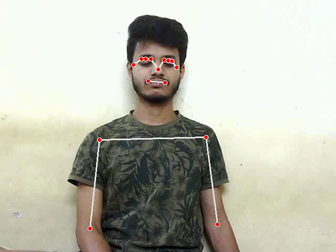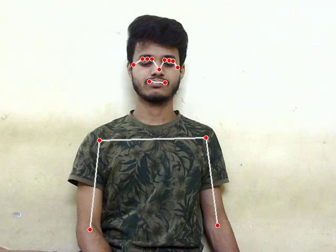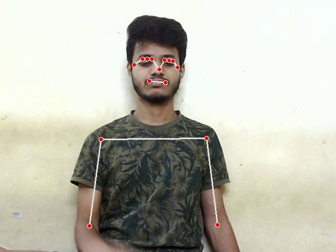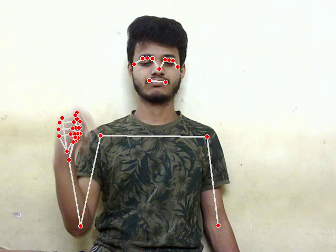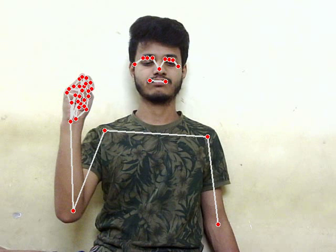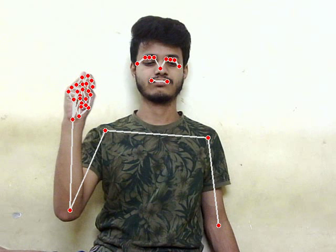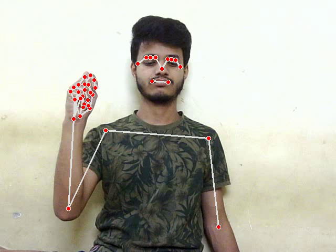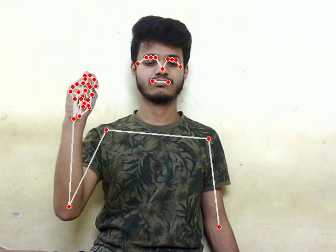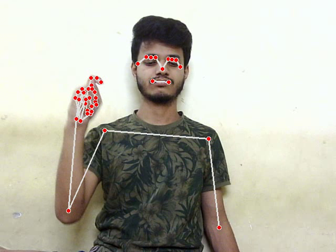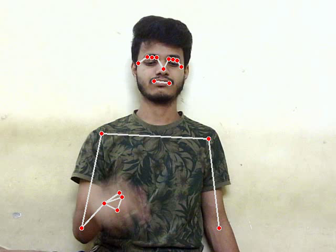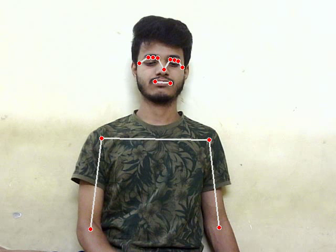bathroom